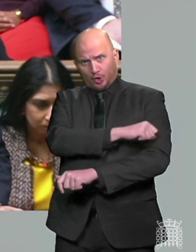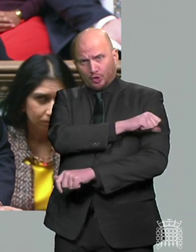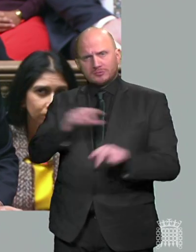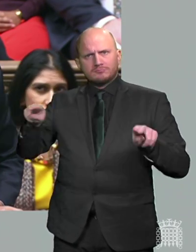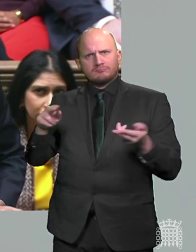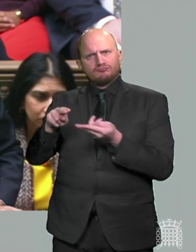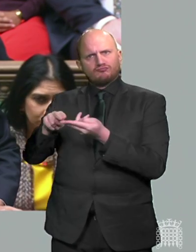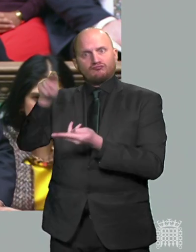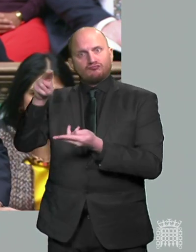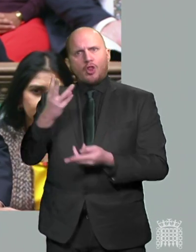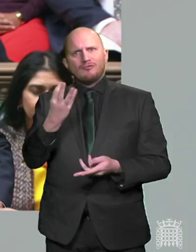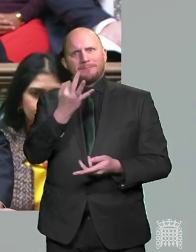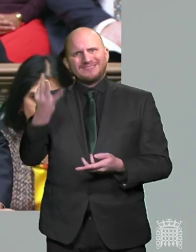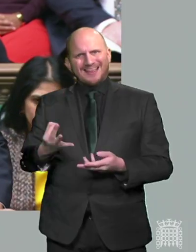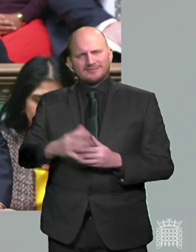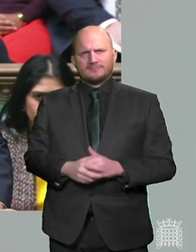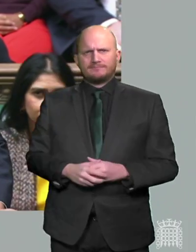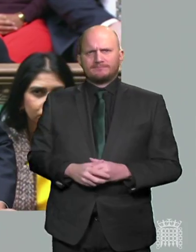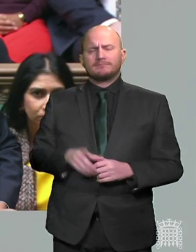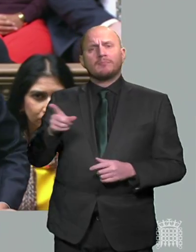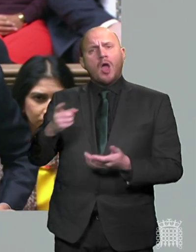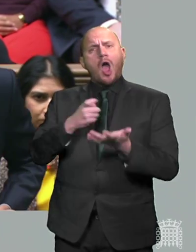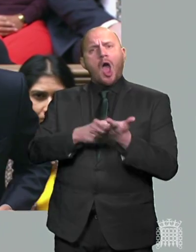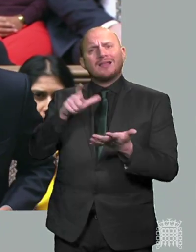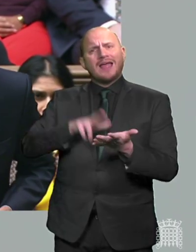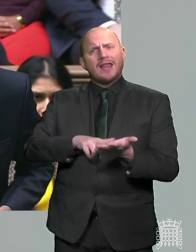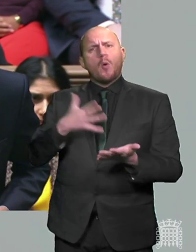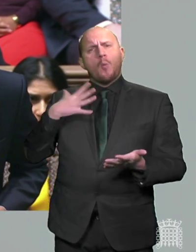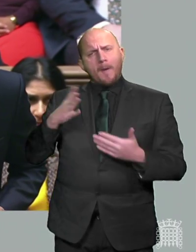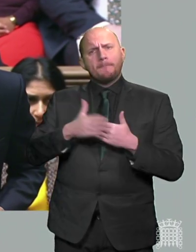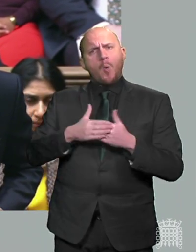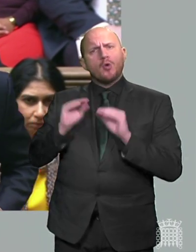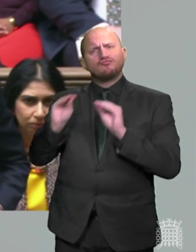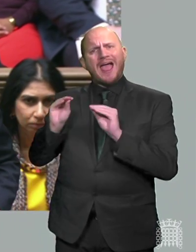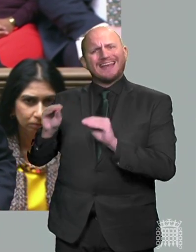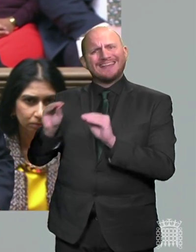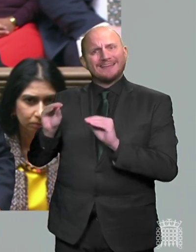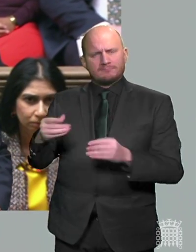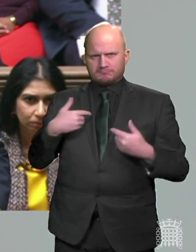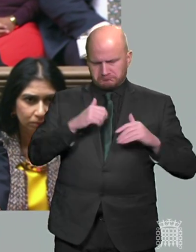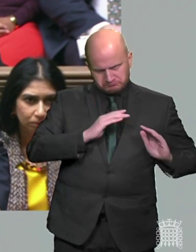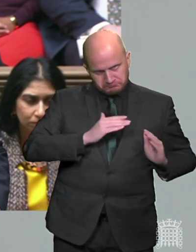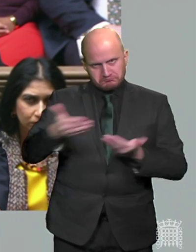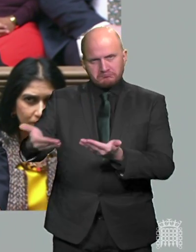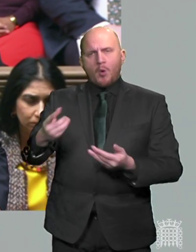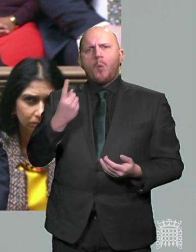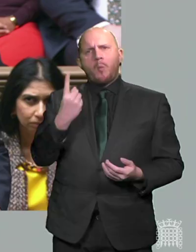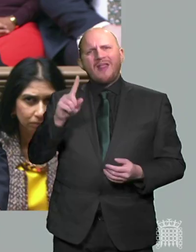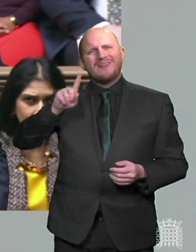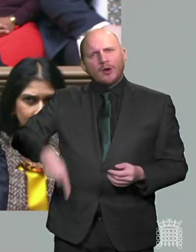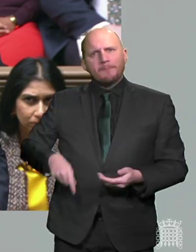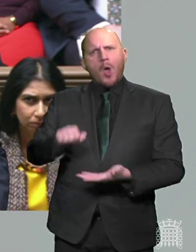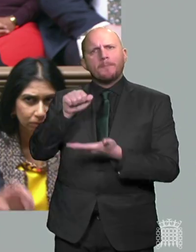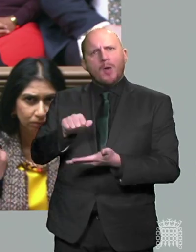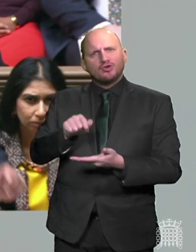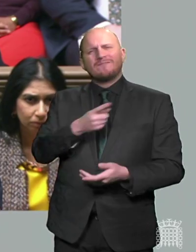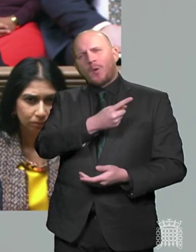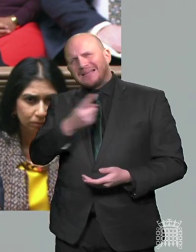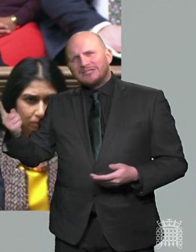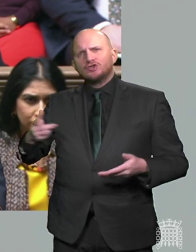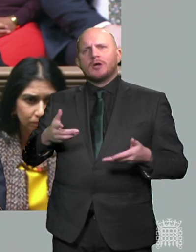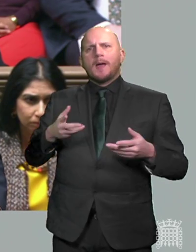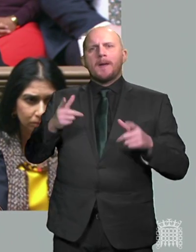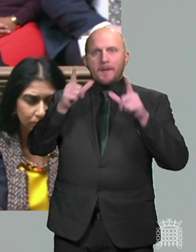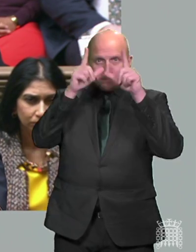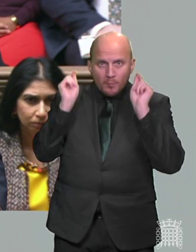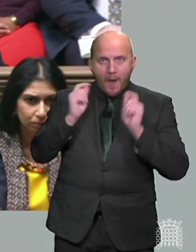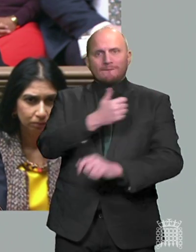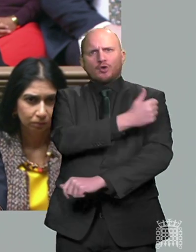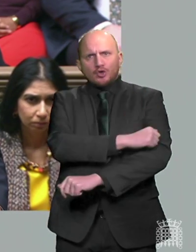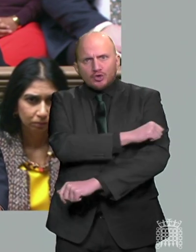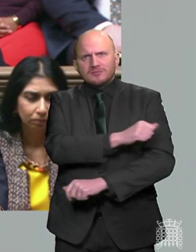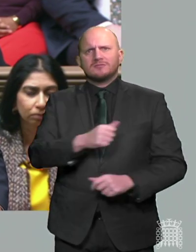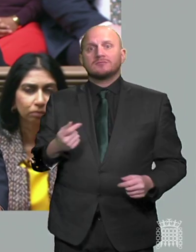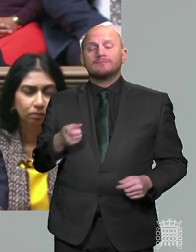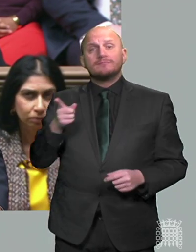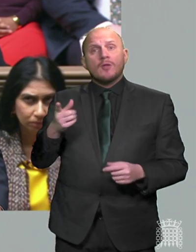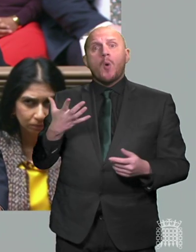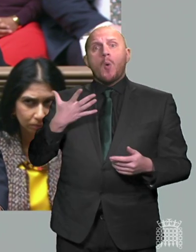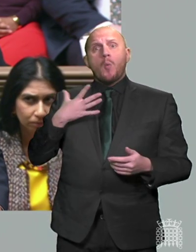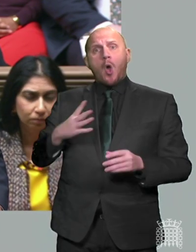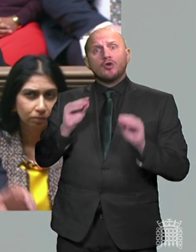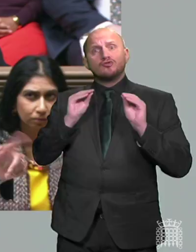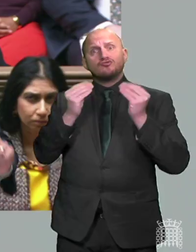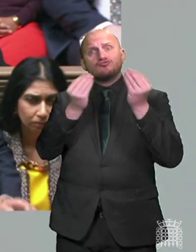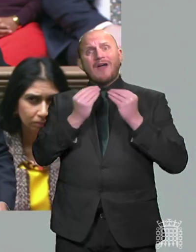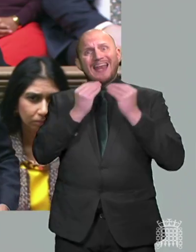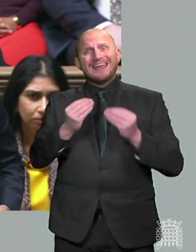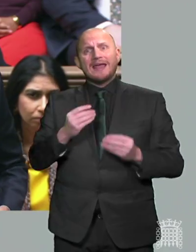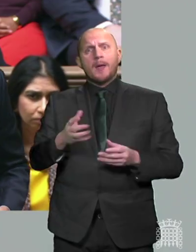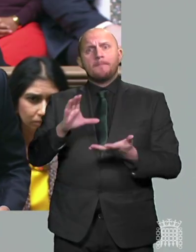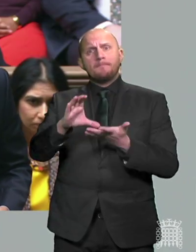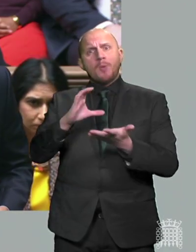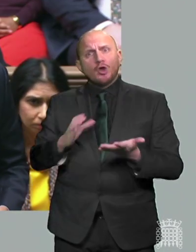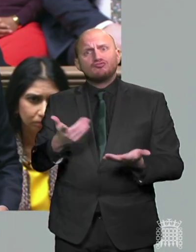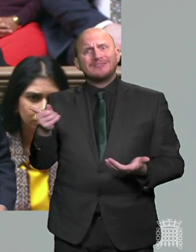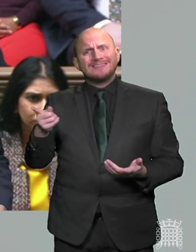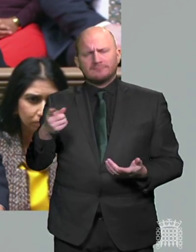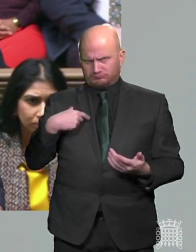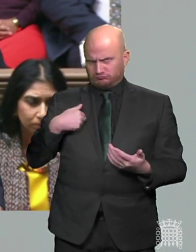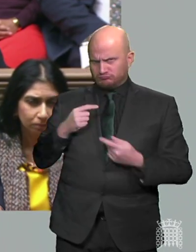When the Royal College of Nursing asked for more in-work training, we gave every nurse and midwife a £1,000 training budget, and when they asked for nurses’ bursaries, we made sure that every nursing student received a £5,000 grant.